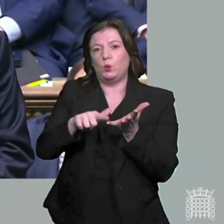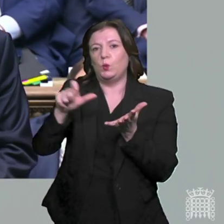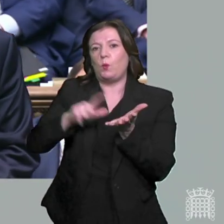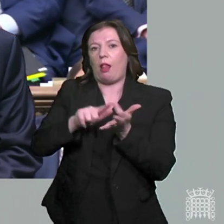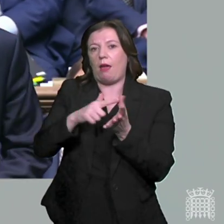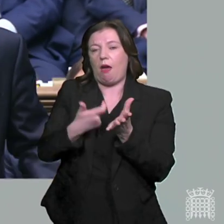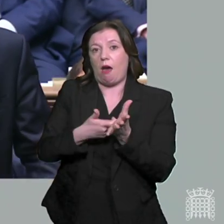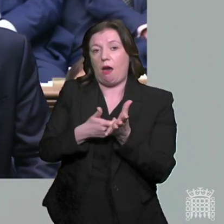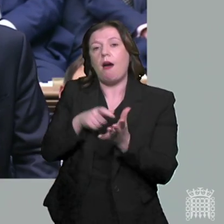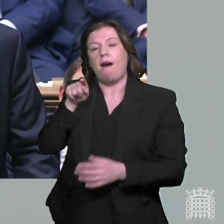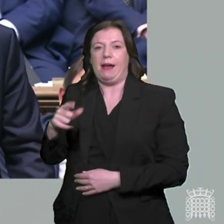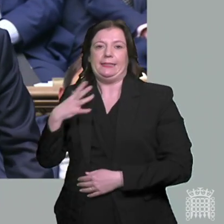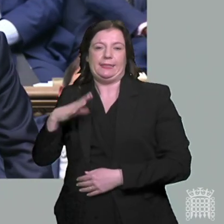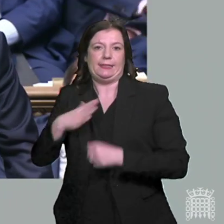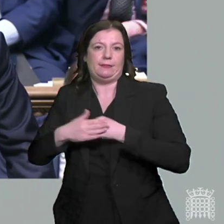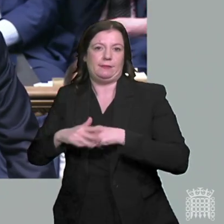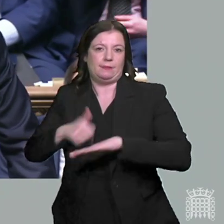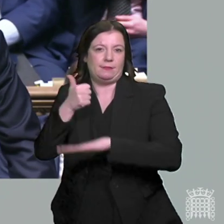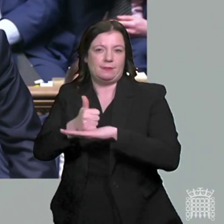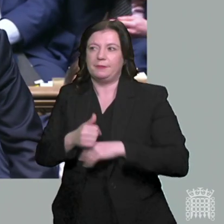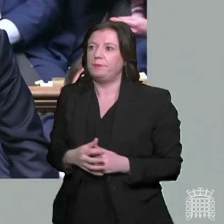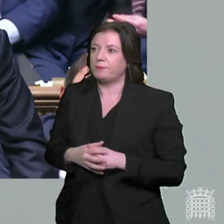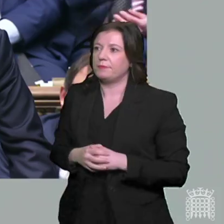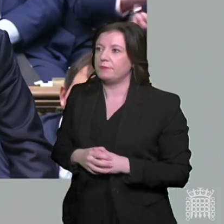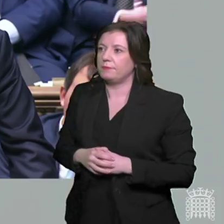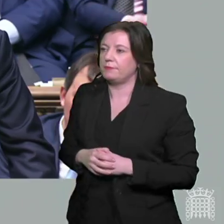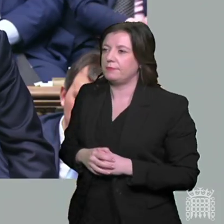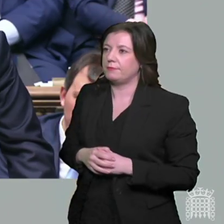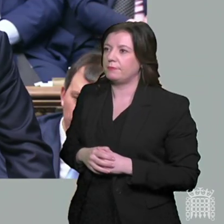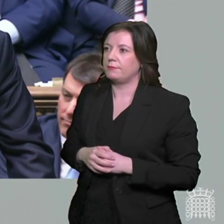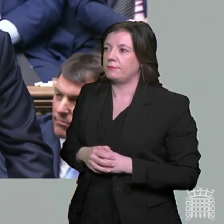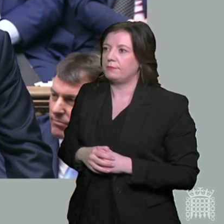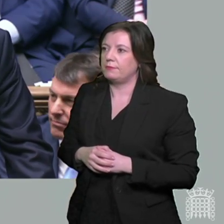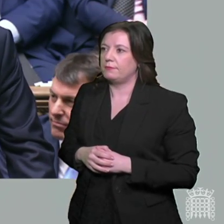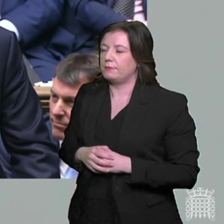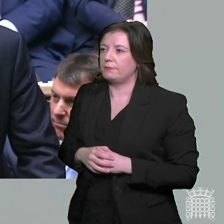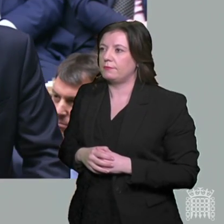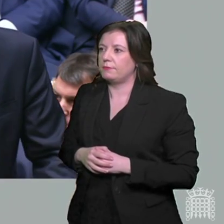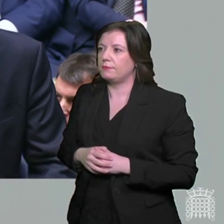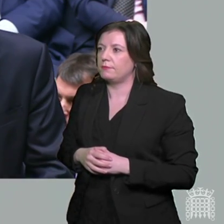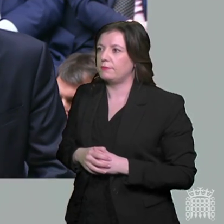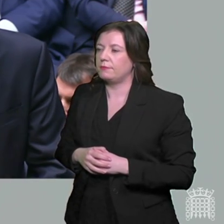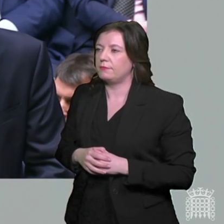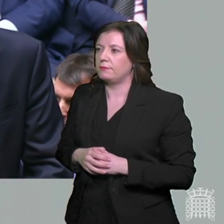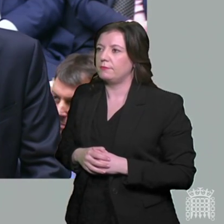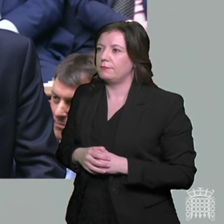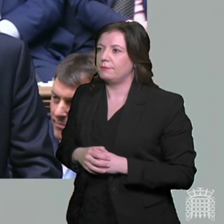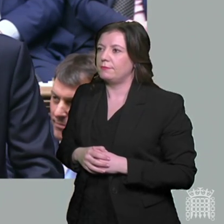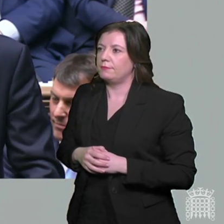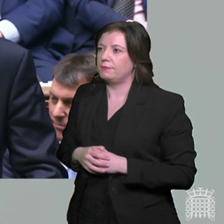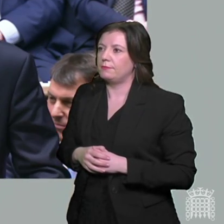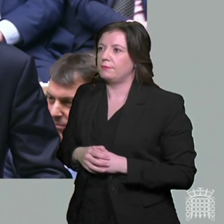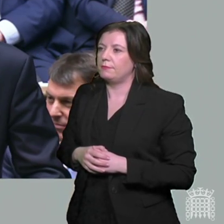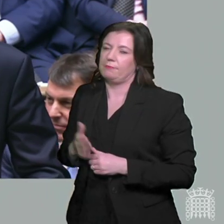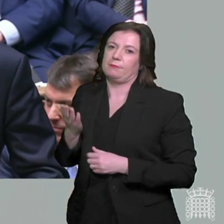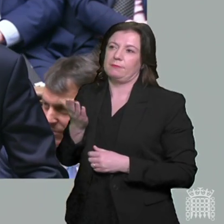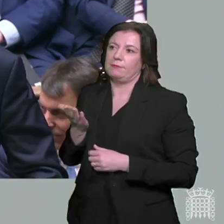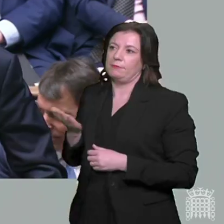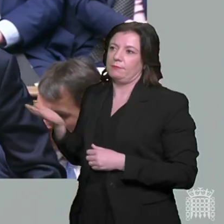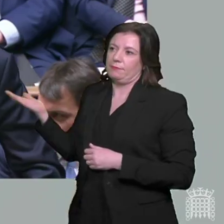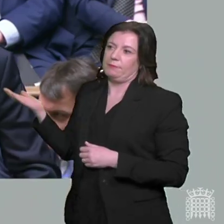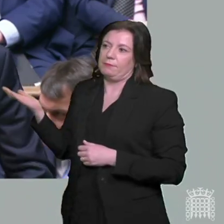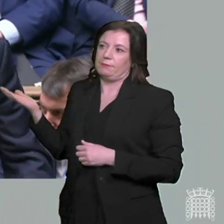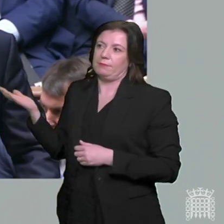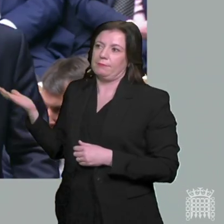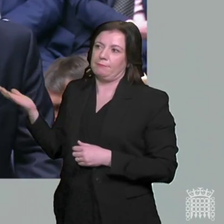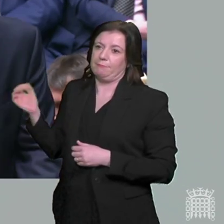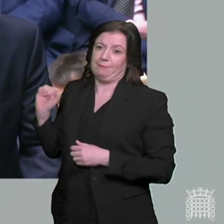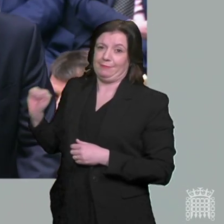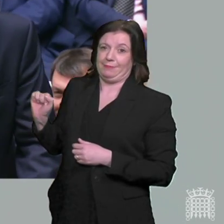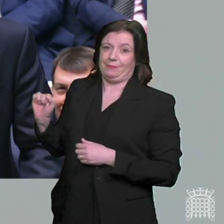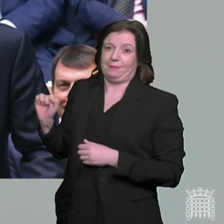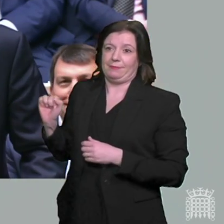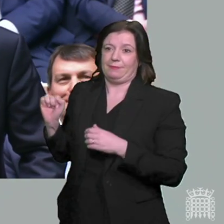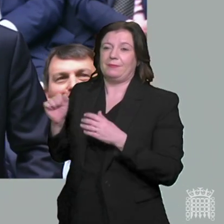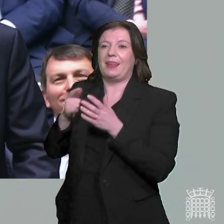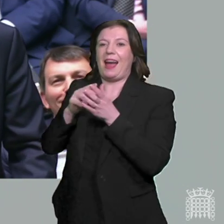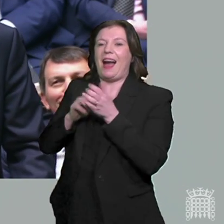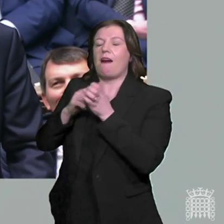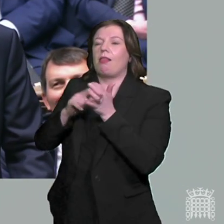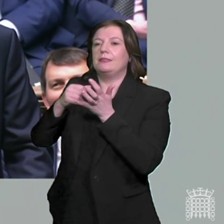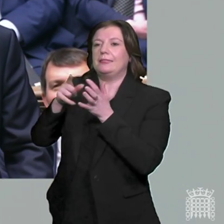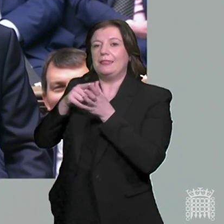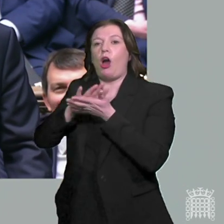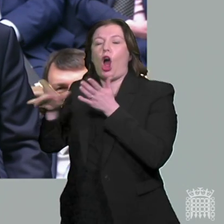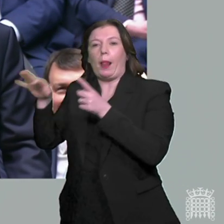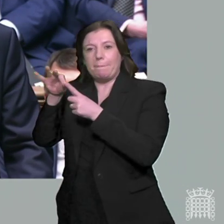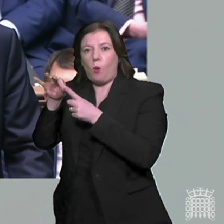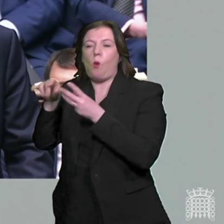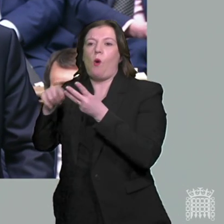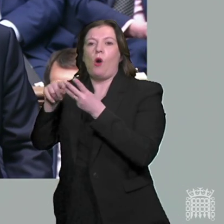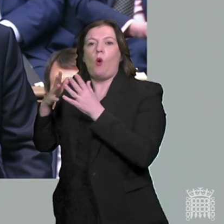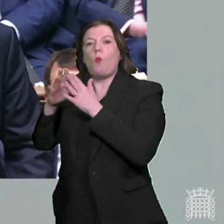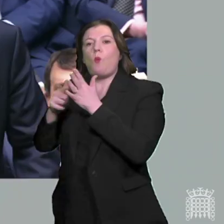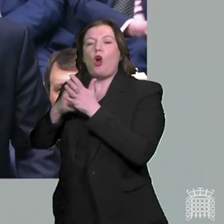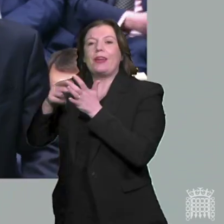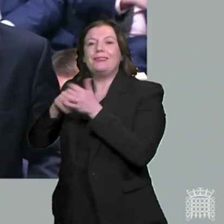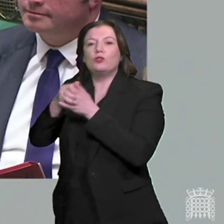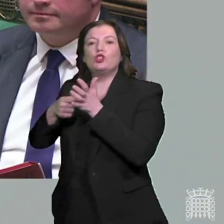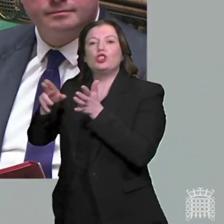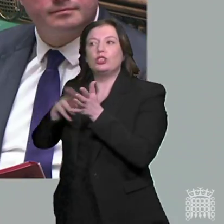There have been no more powerful advocates for this than my honourable Friends the Members for Ynys Môn , for Copeland , for Hartlepool and for Workington .